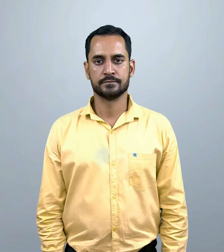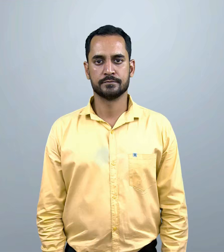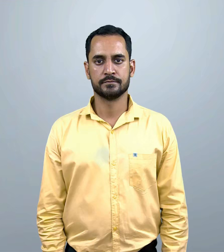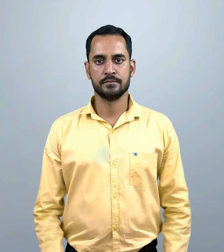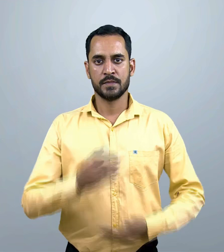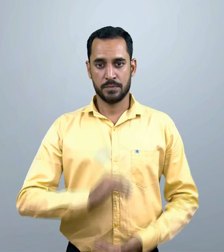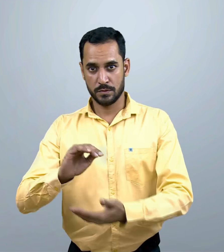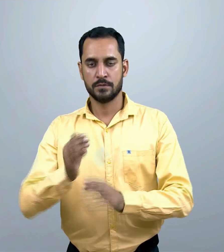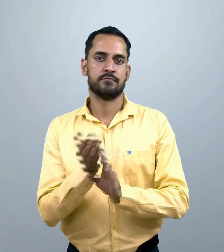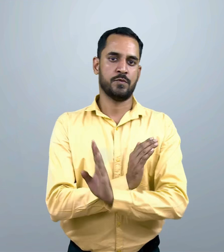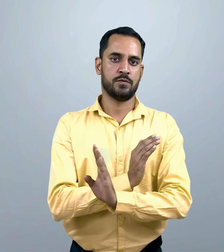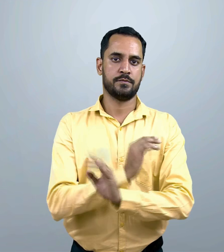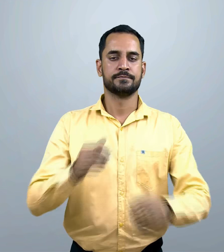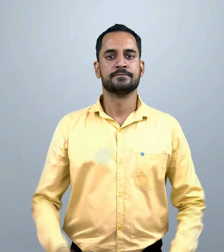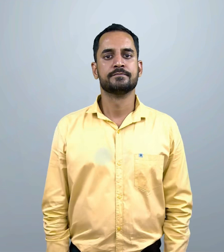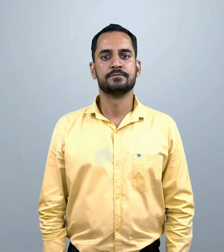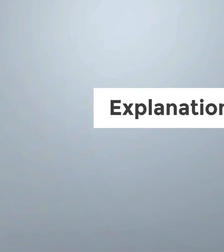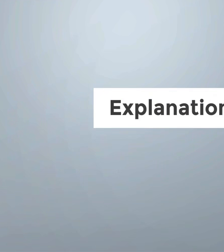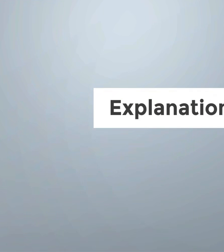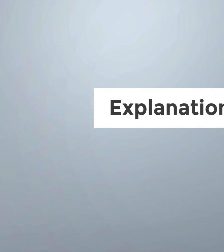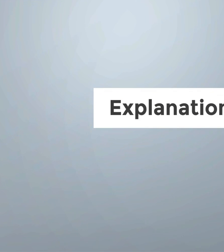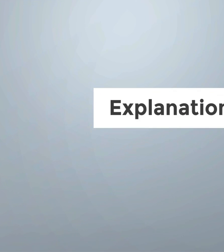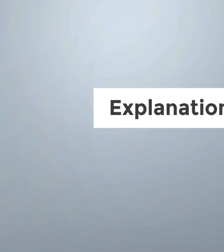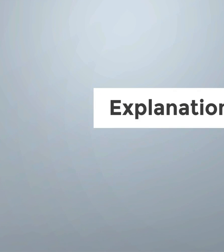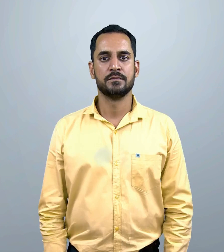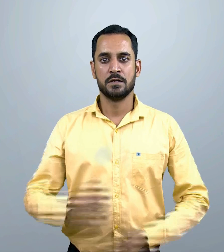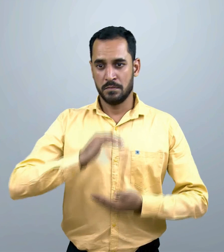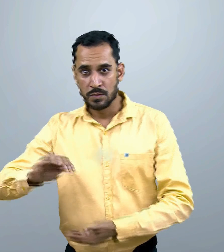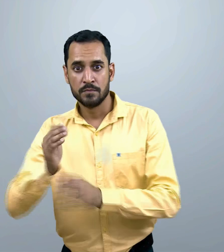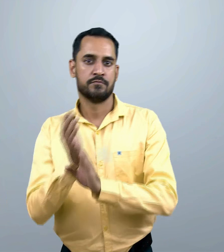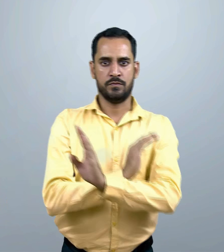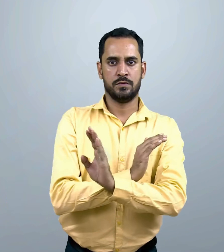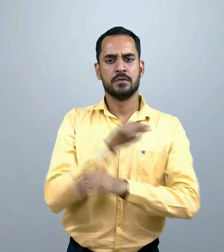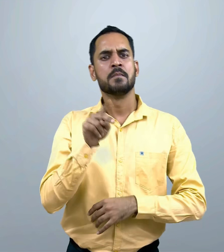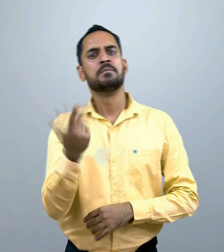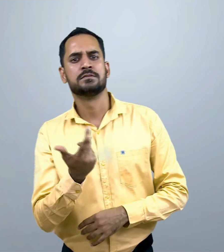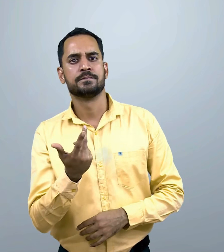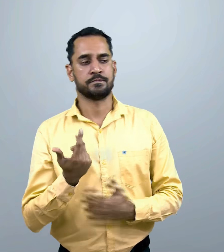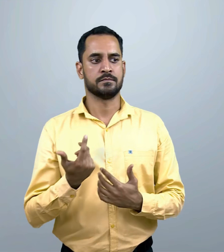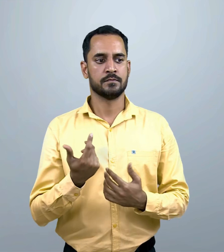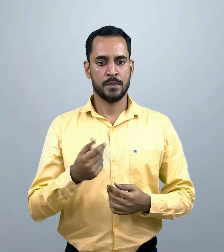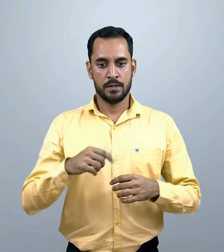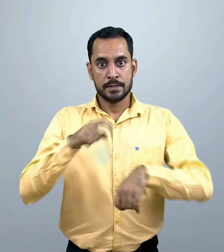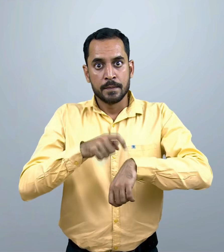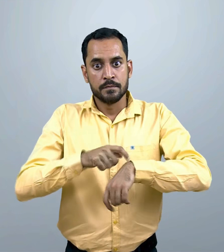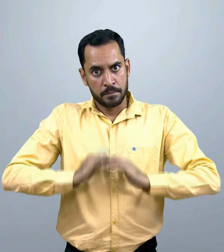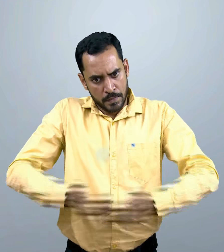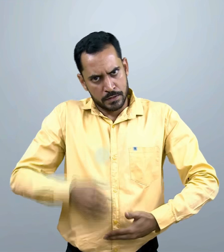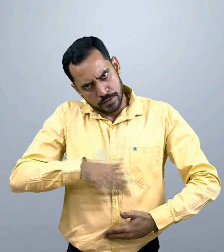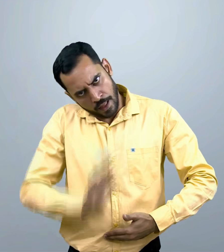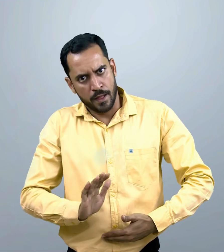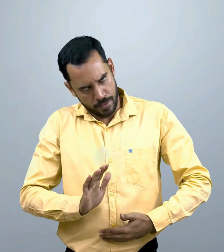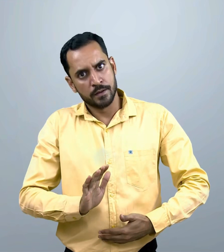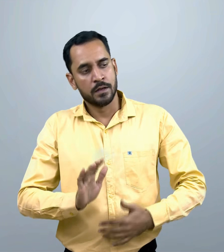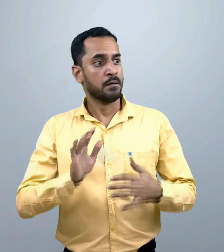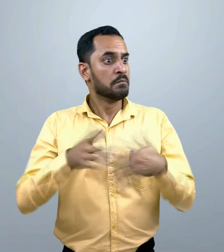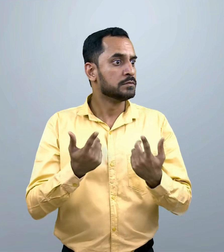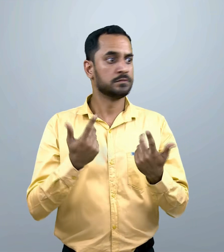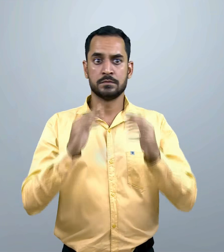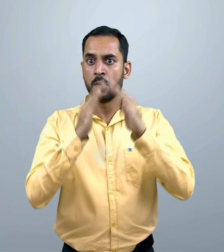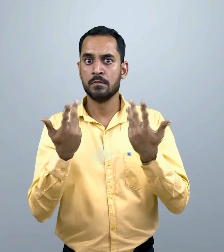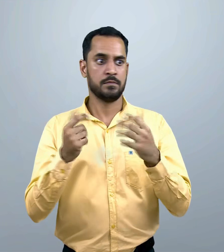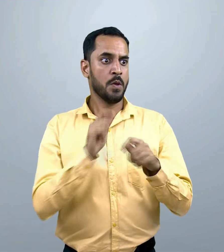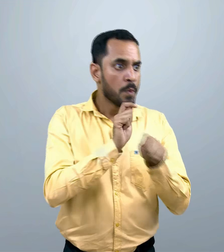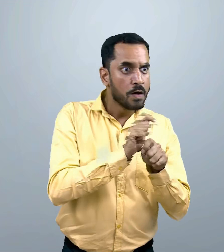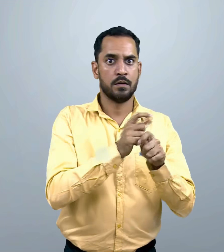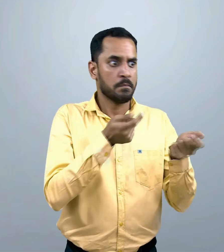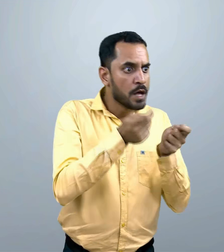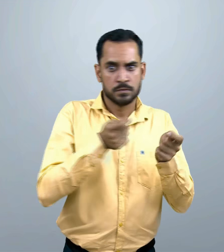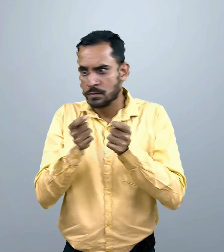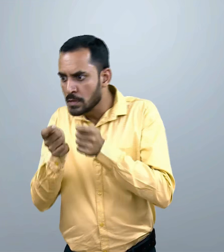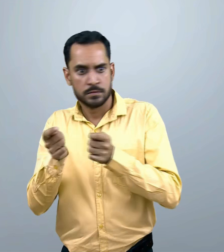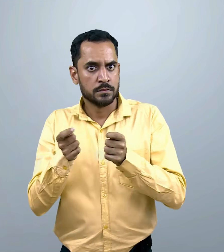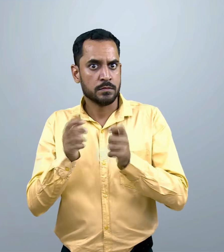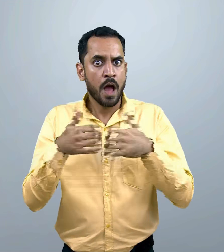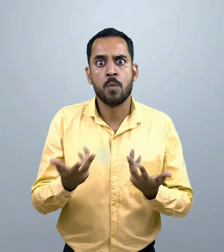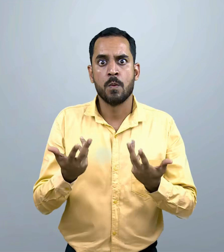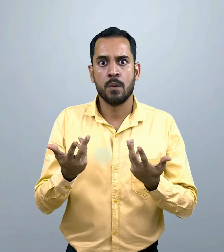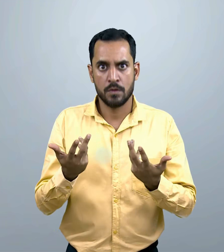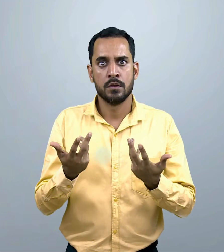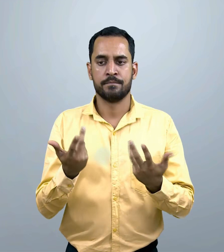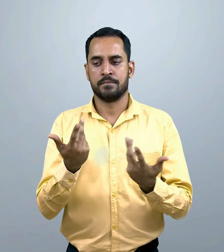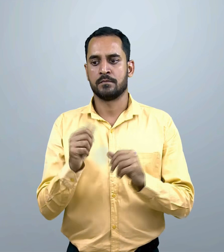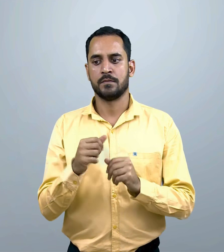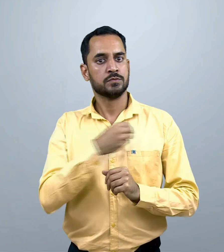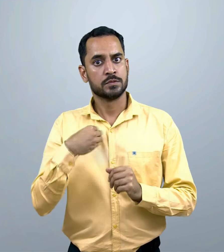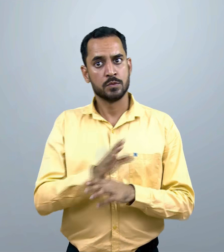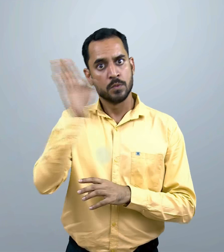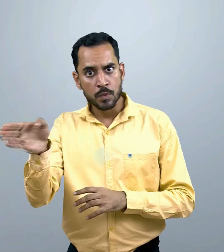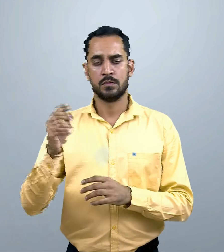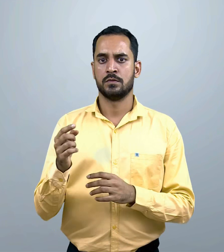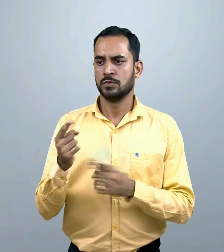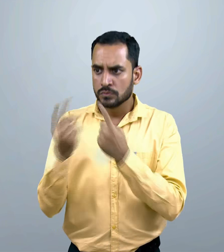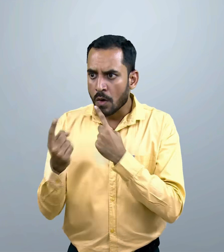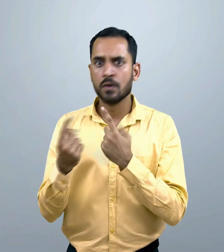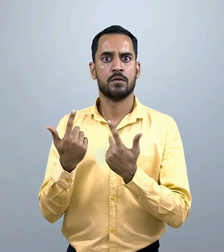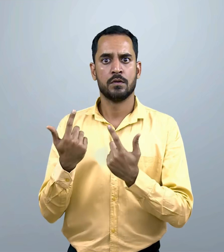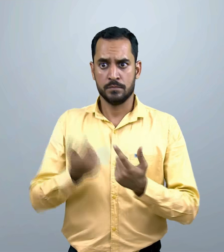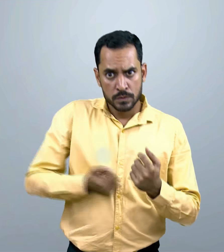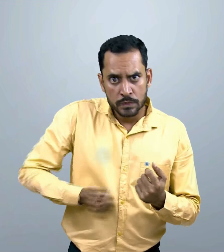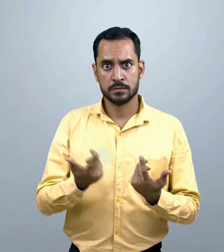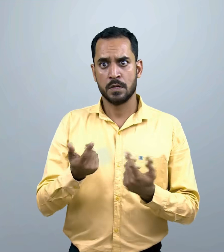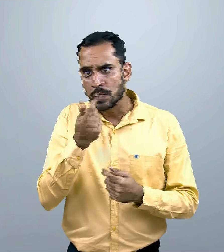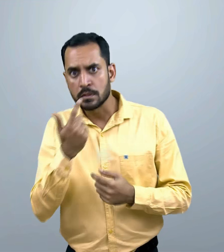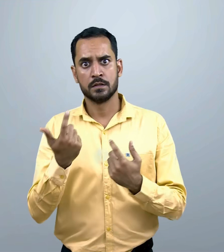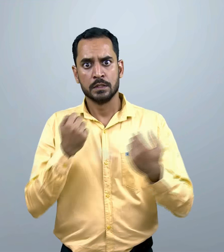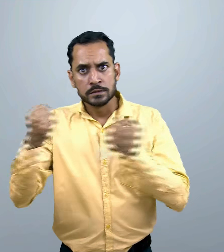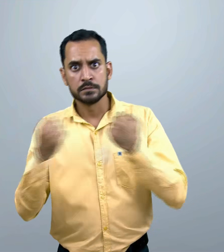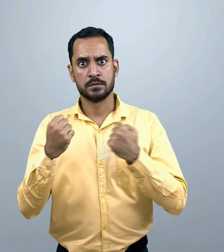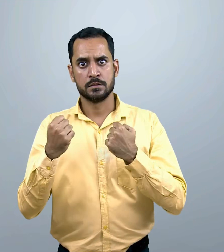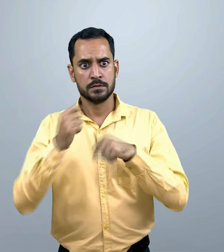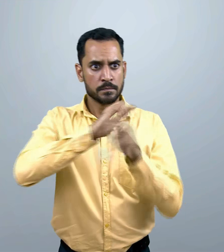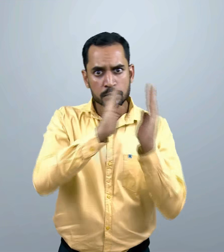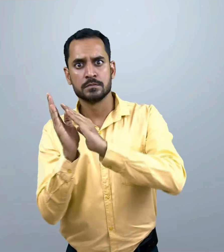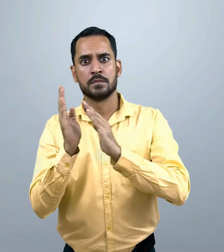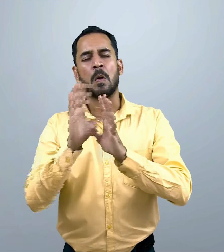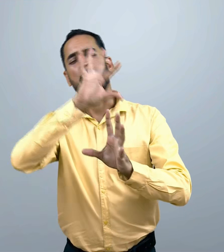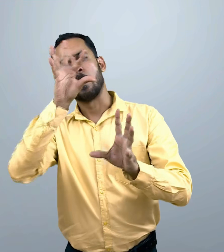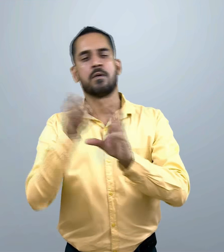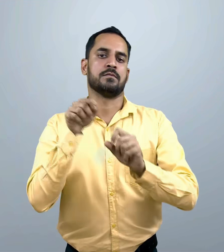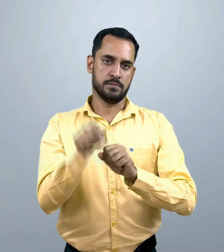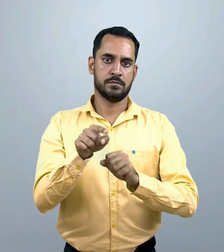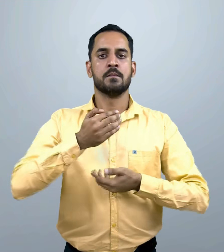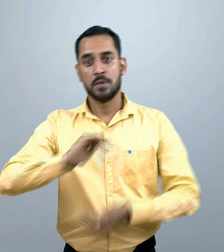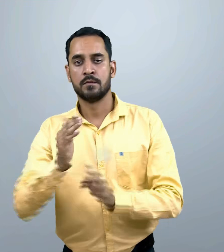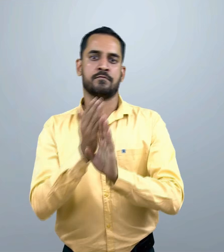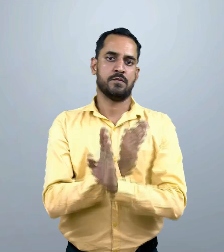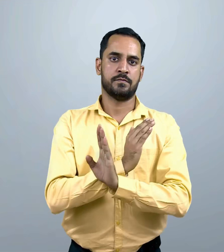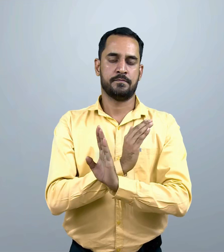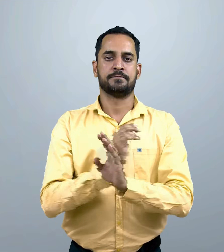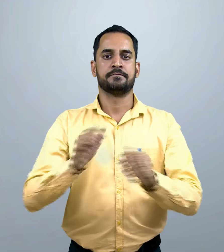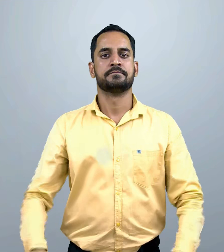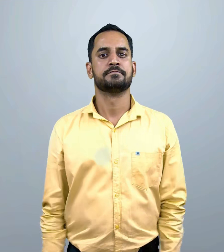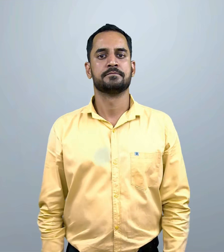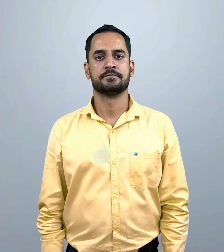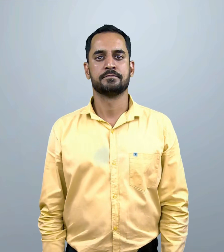Prenatal